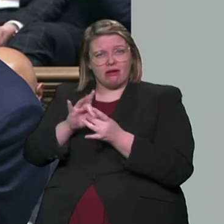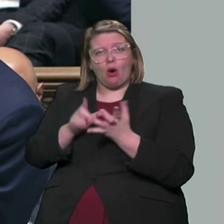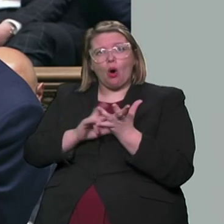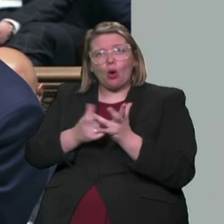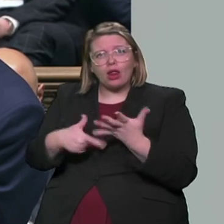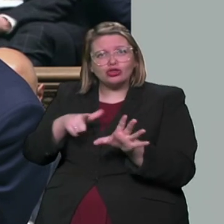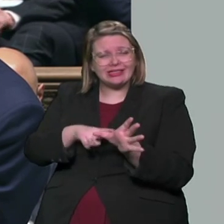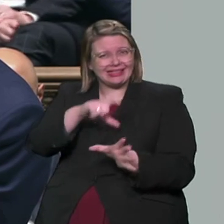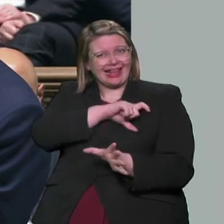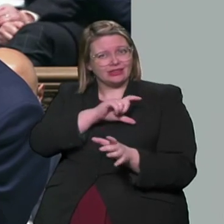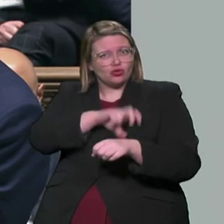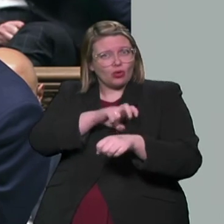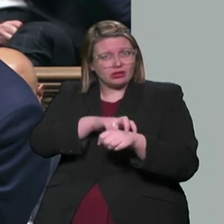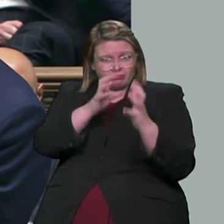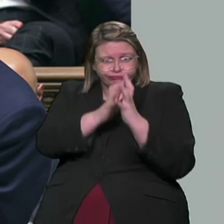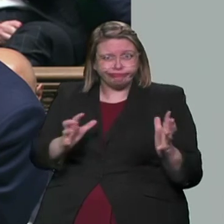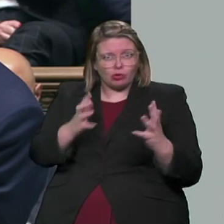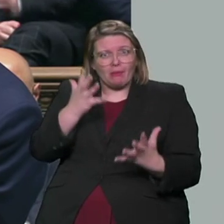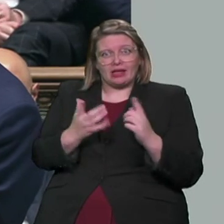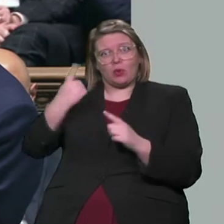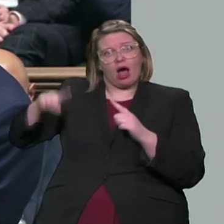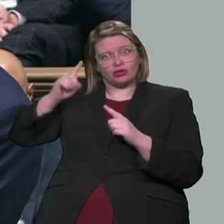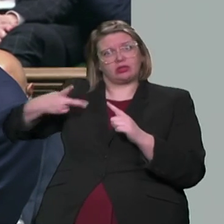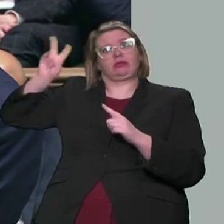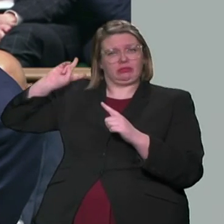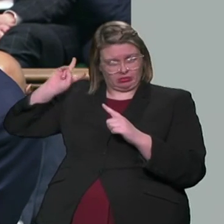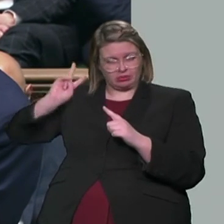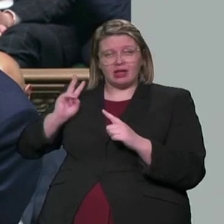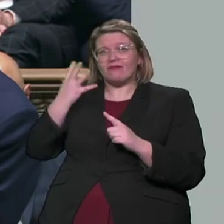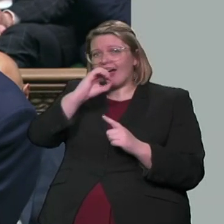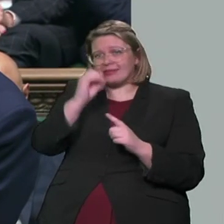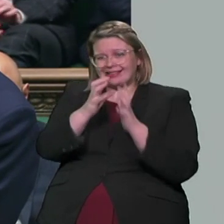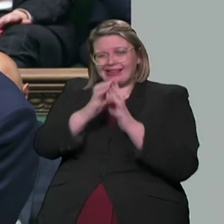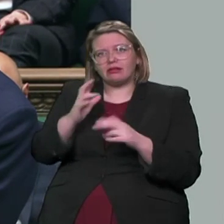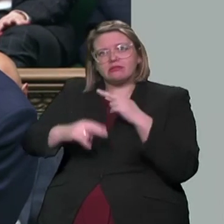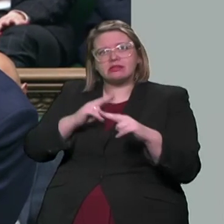We have 4% more oncologists this year than last year and 5% more radiologists.